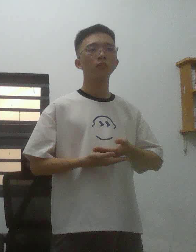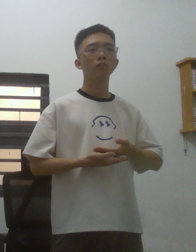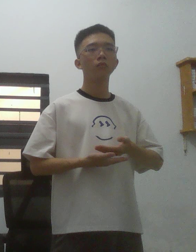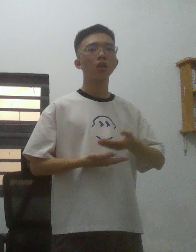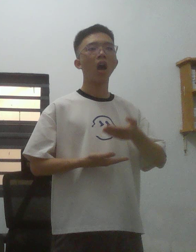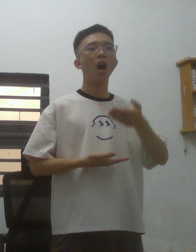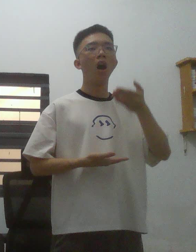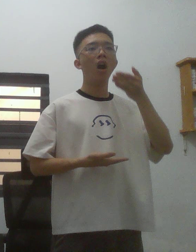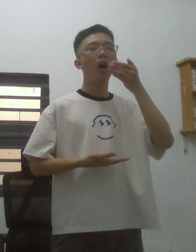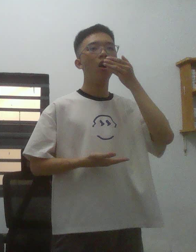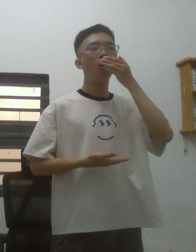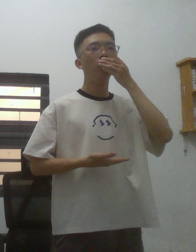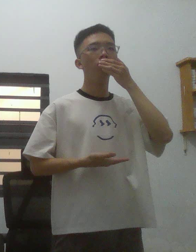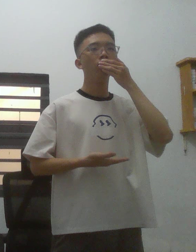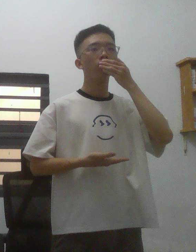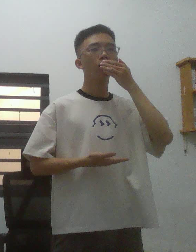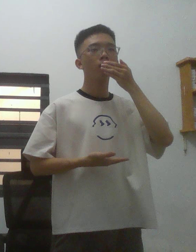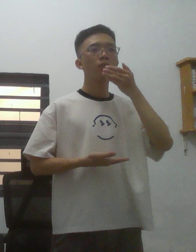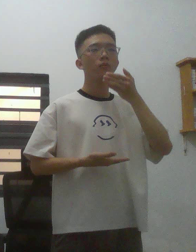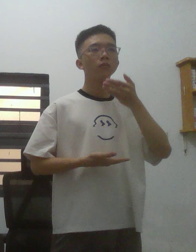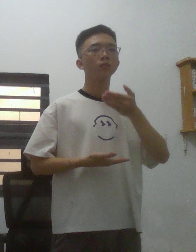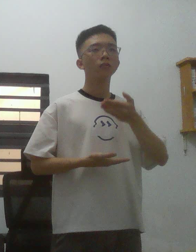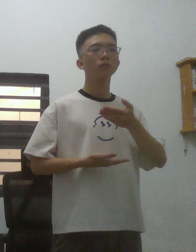sup